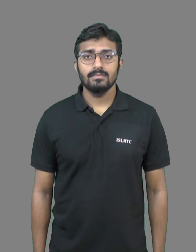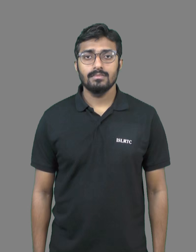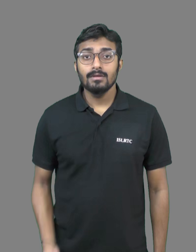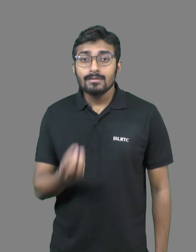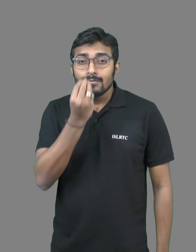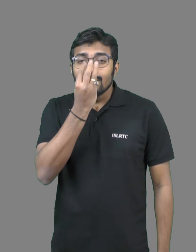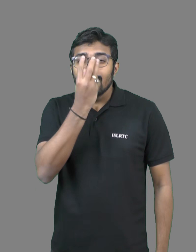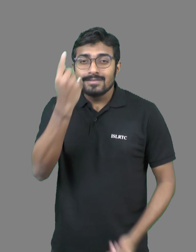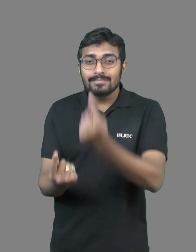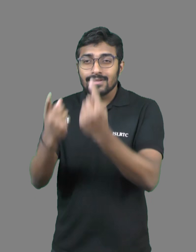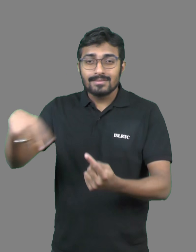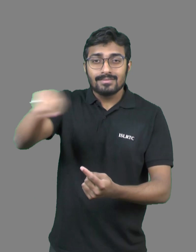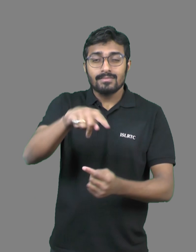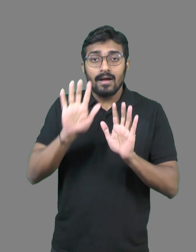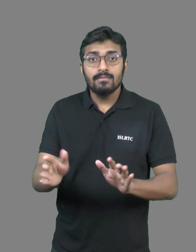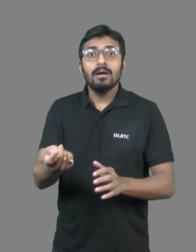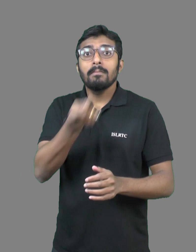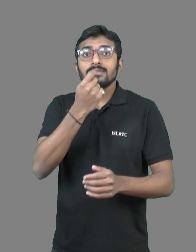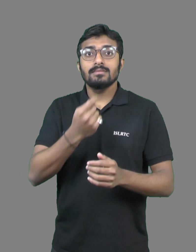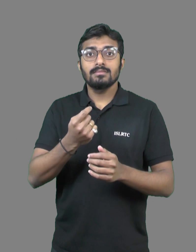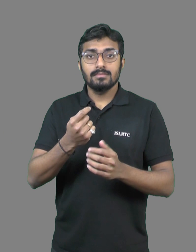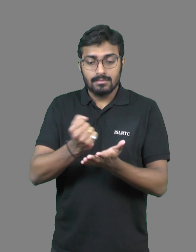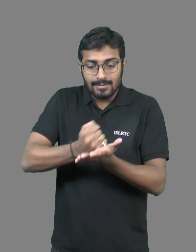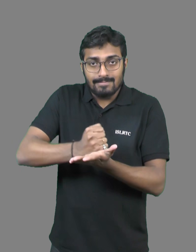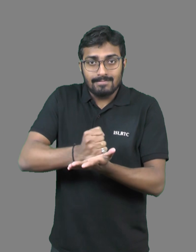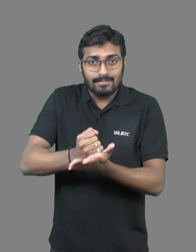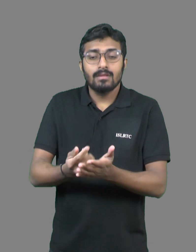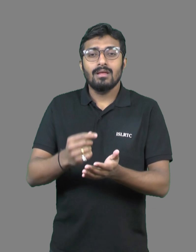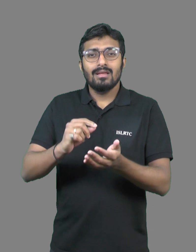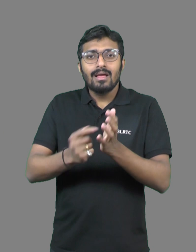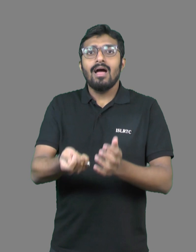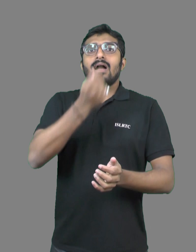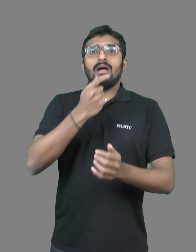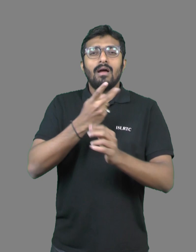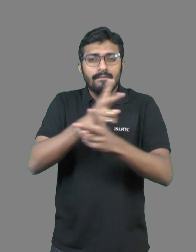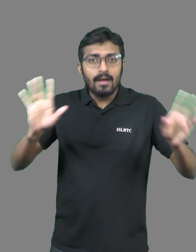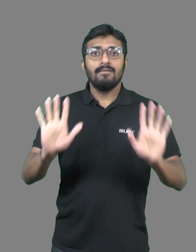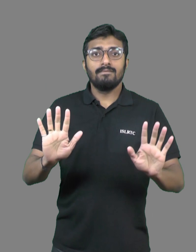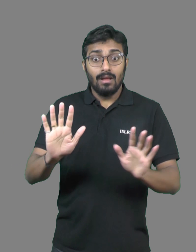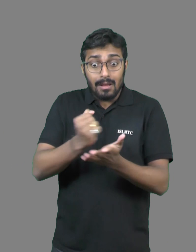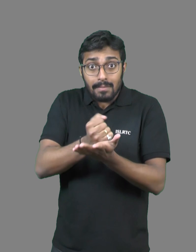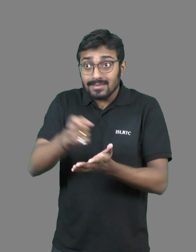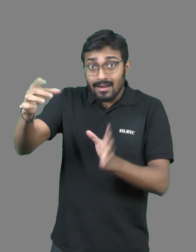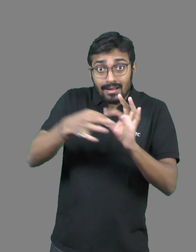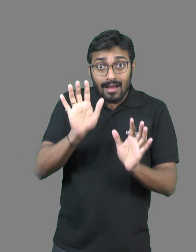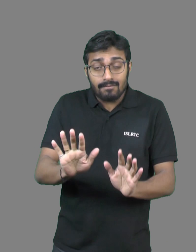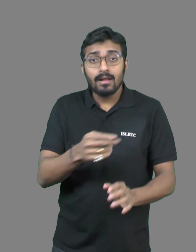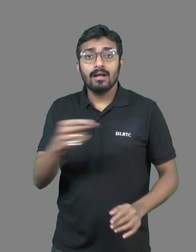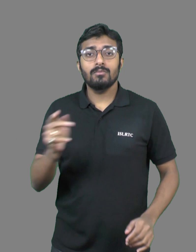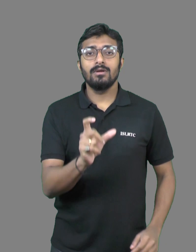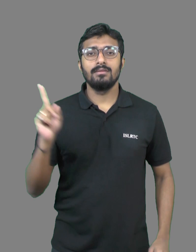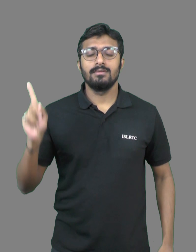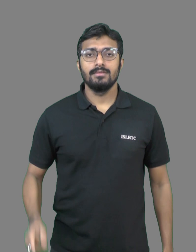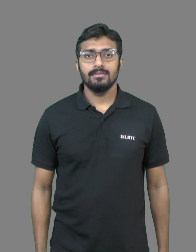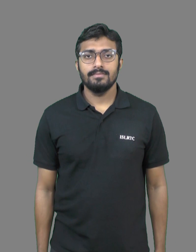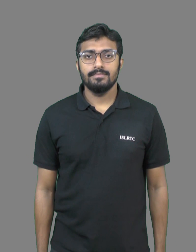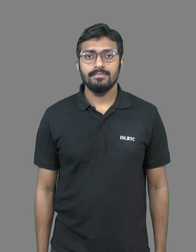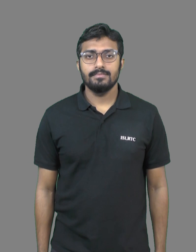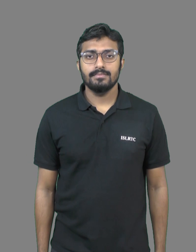Flower For Medical Importance